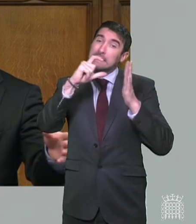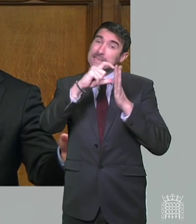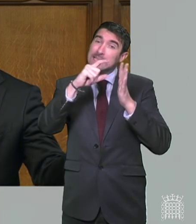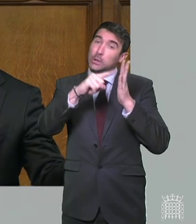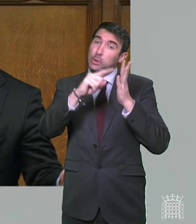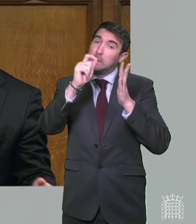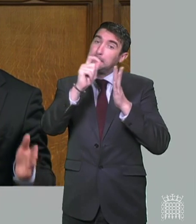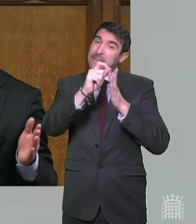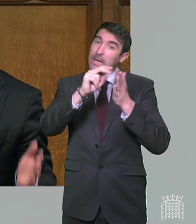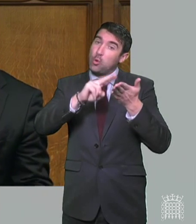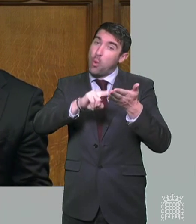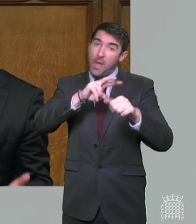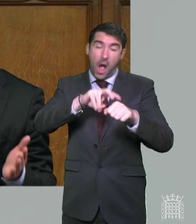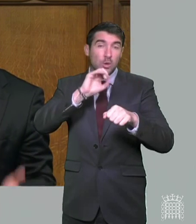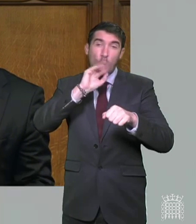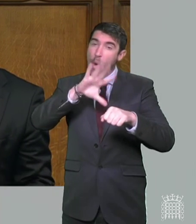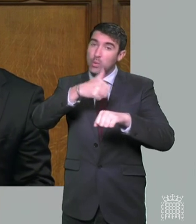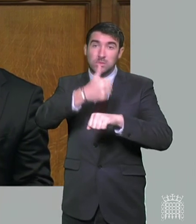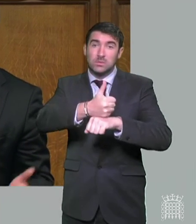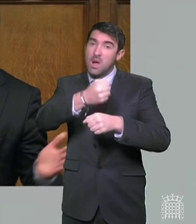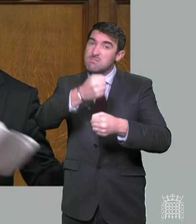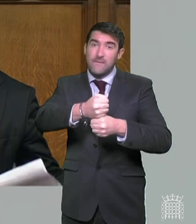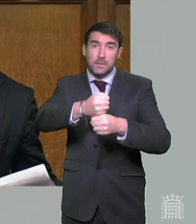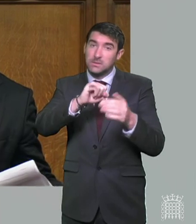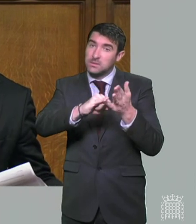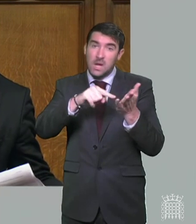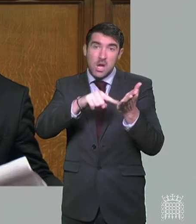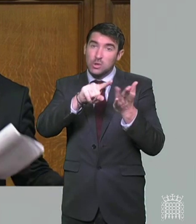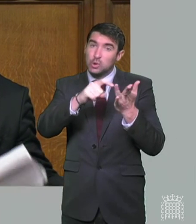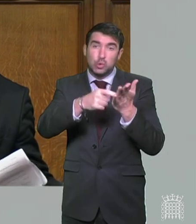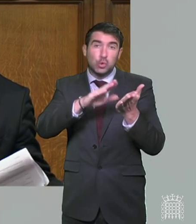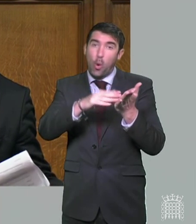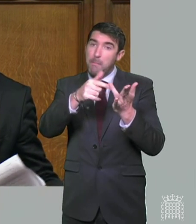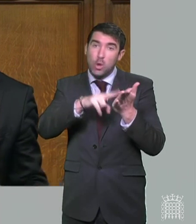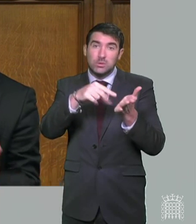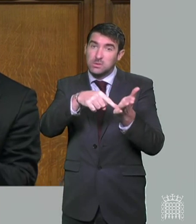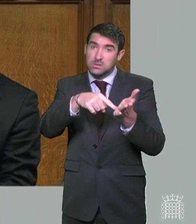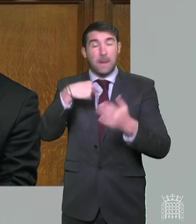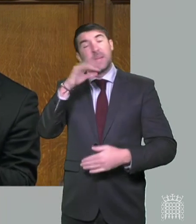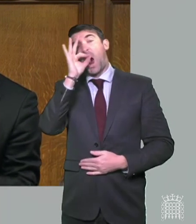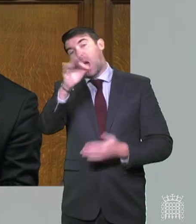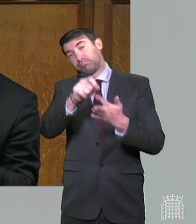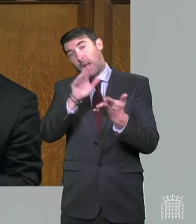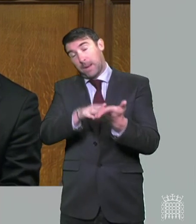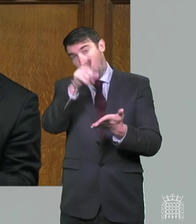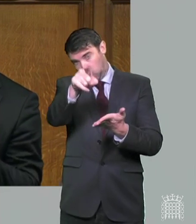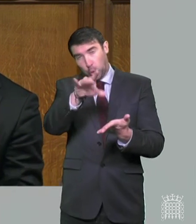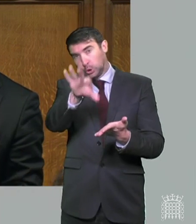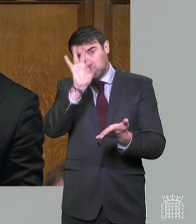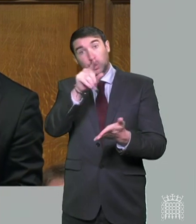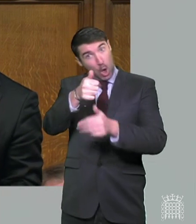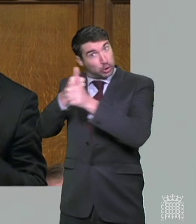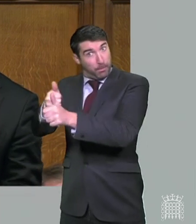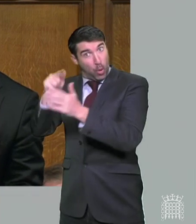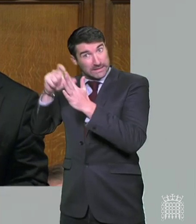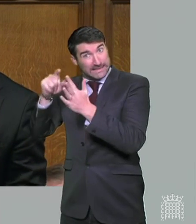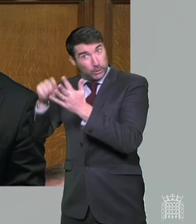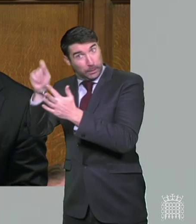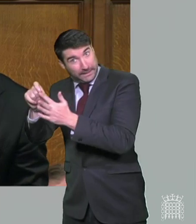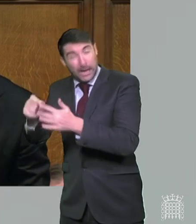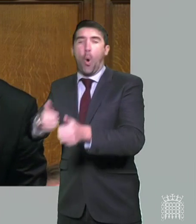The new Prime Minister has a choice to make: she can either be on the side of the DUP or on the side of struggling people in Northern Ireland.